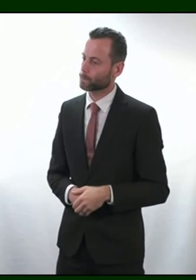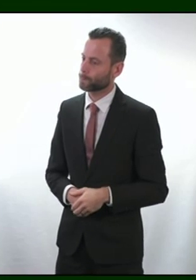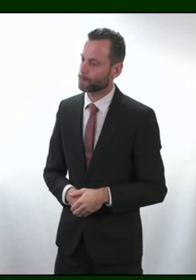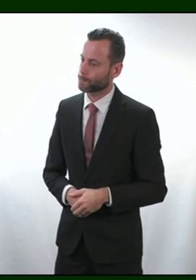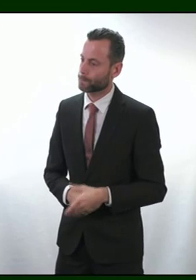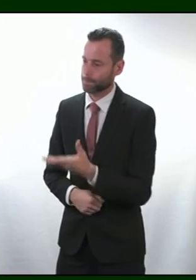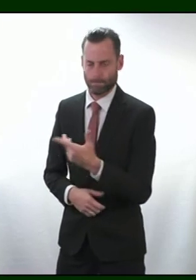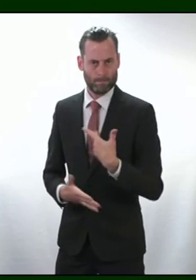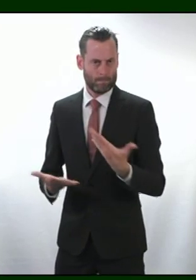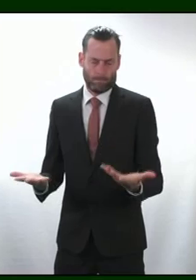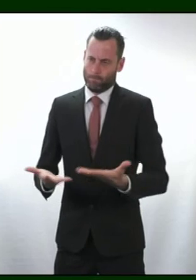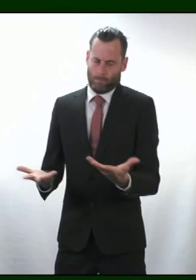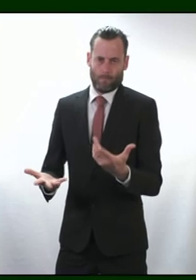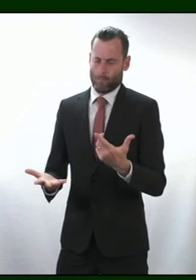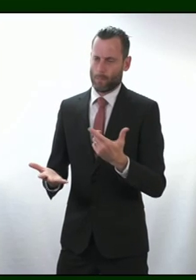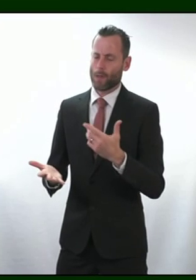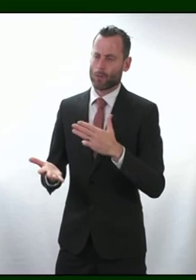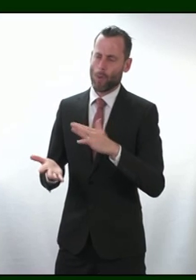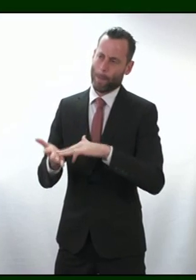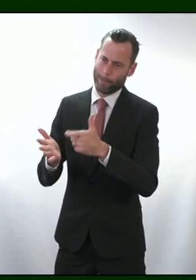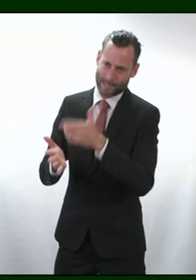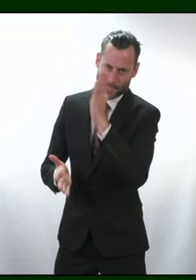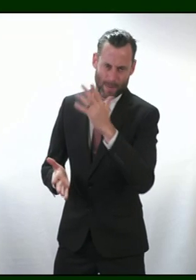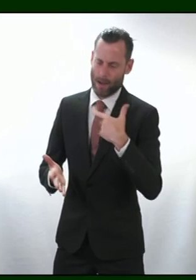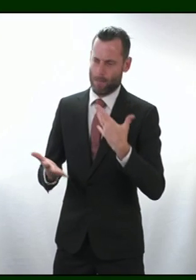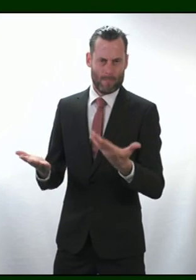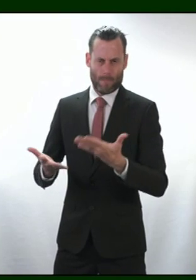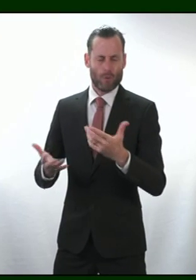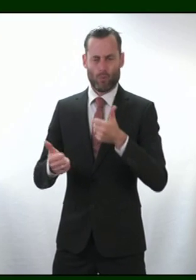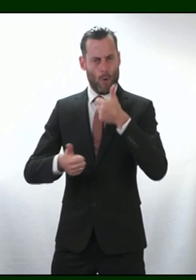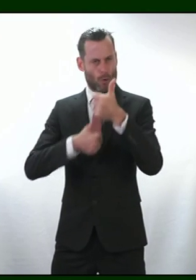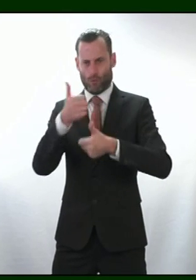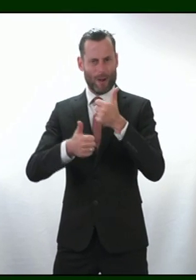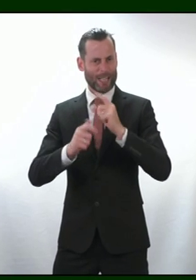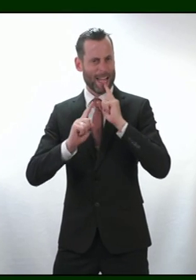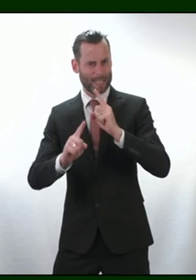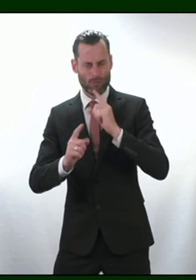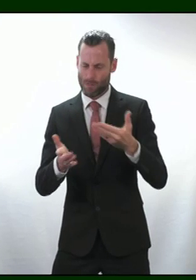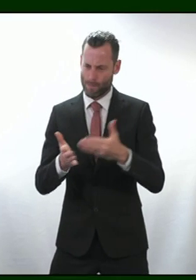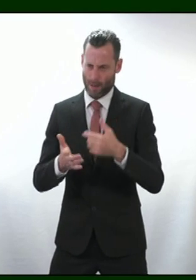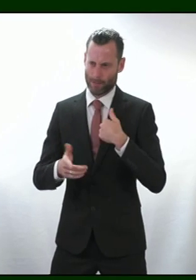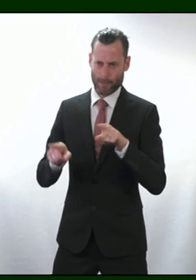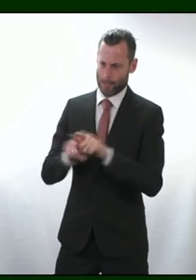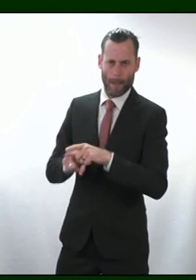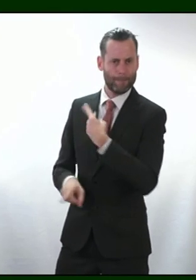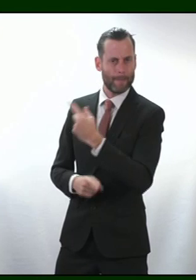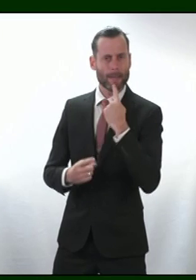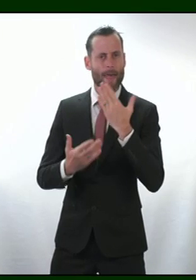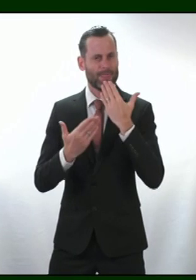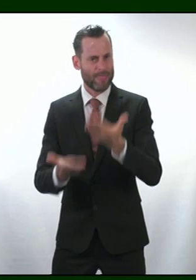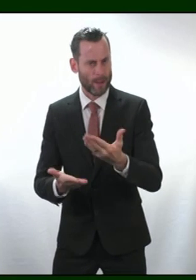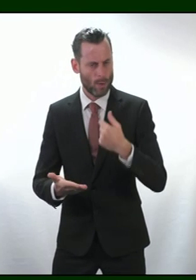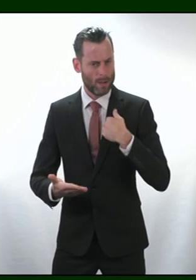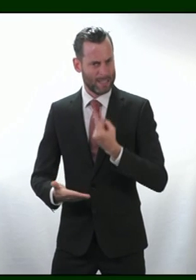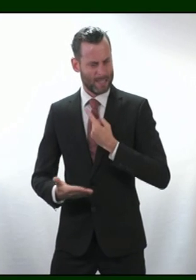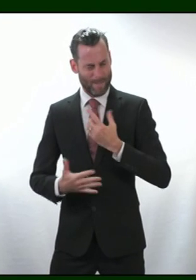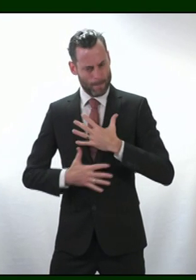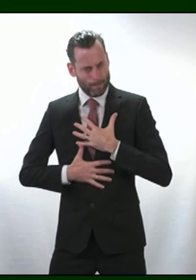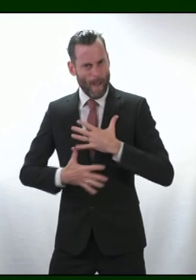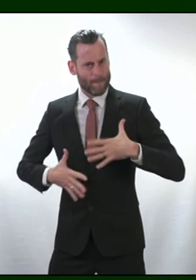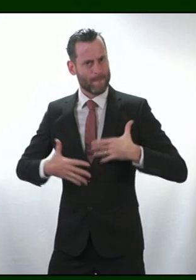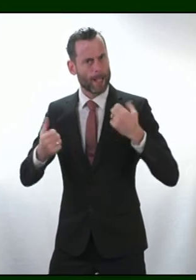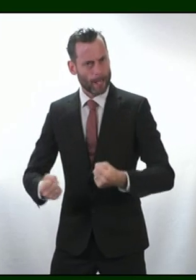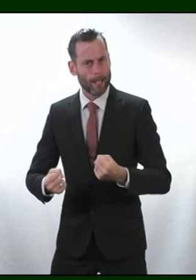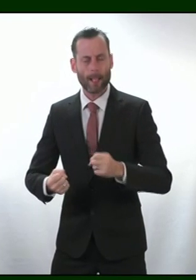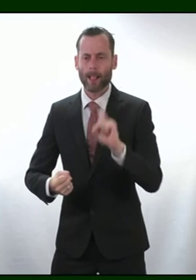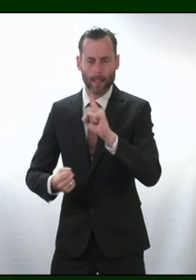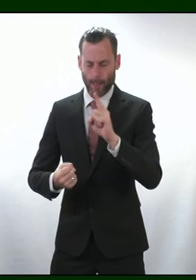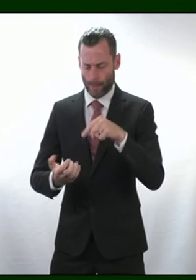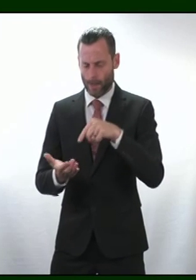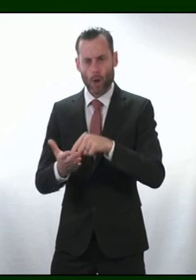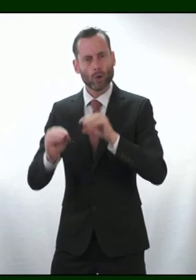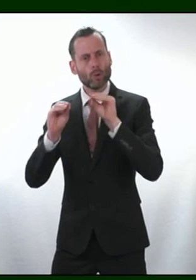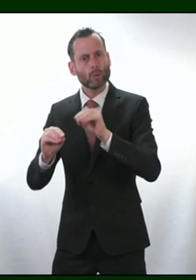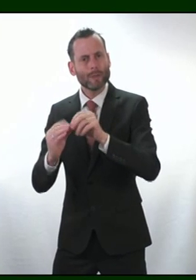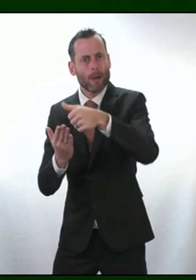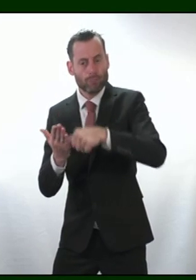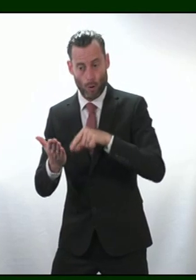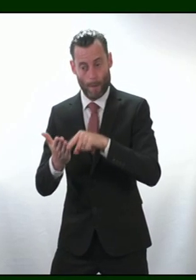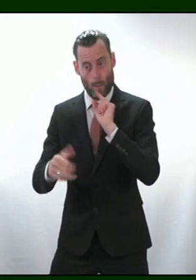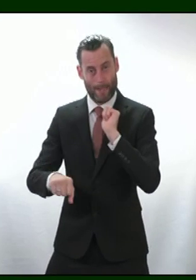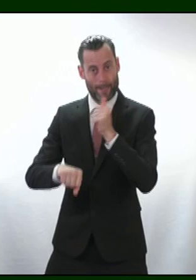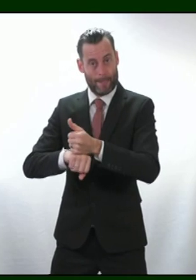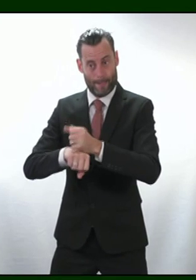I strongly echo my honourable Friend’s congratulations and thanks to teachers, and just say that I believe passionately in the tutoring programme we are launching.